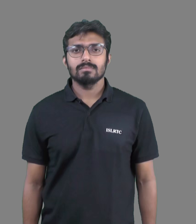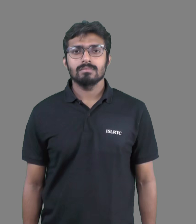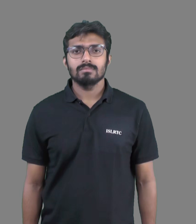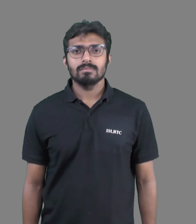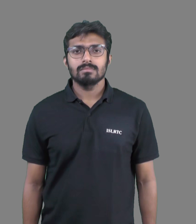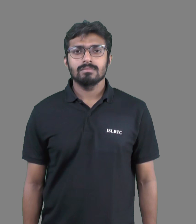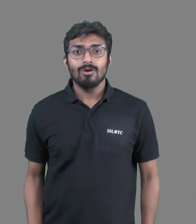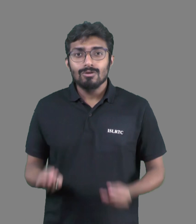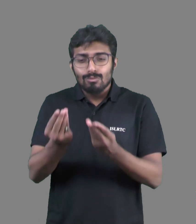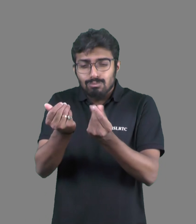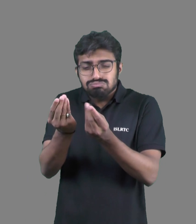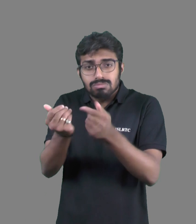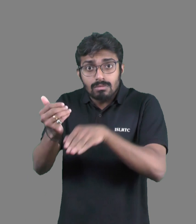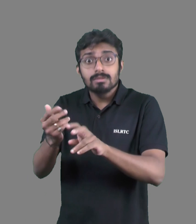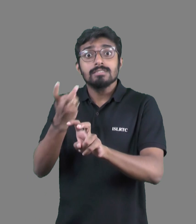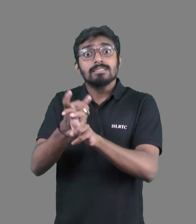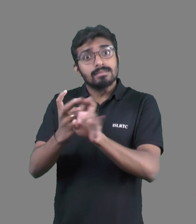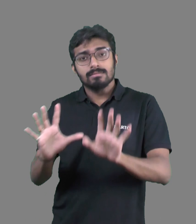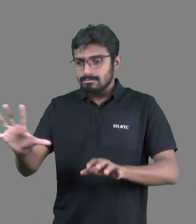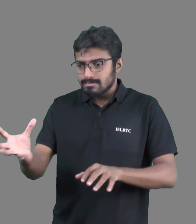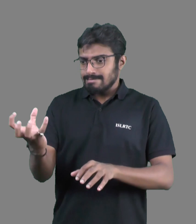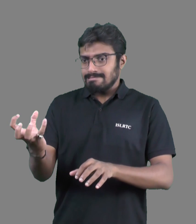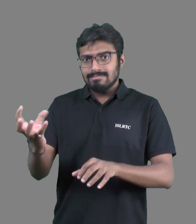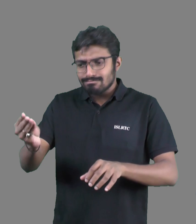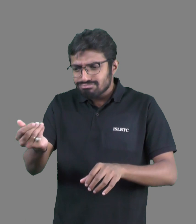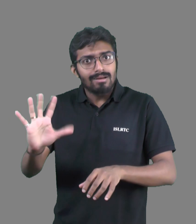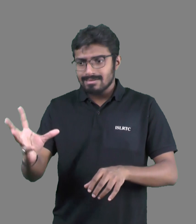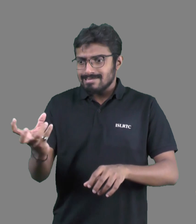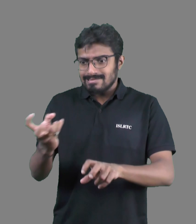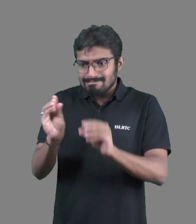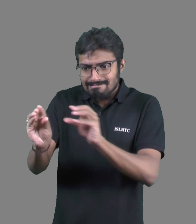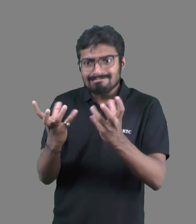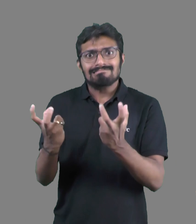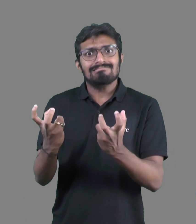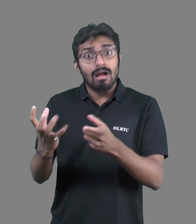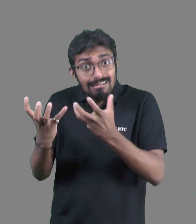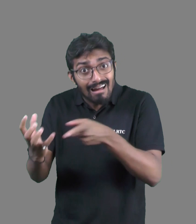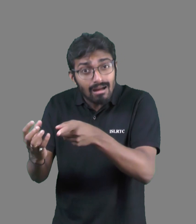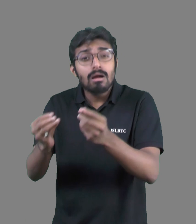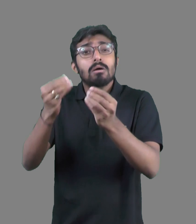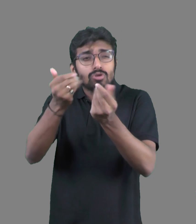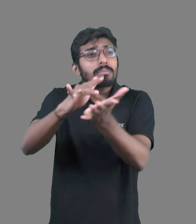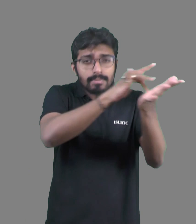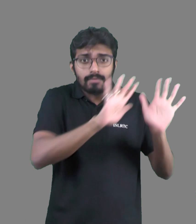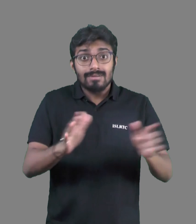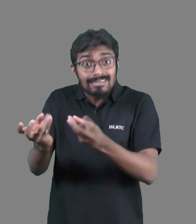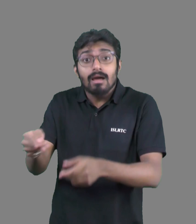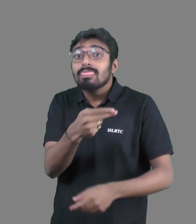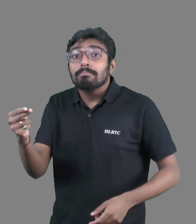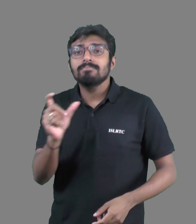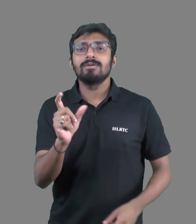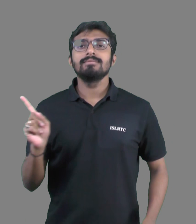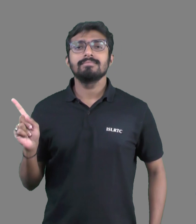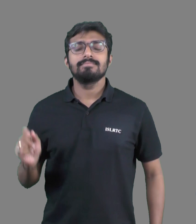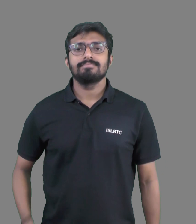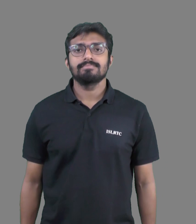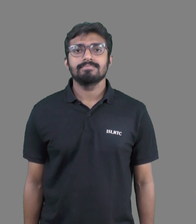Hard Consistency Soil